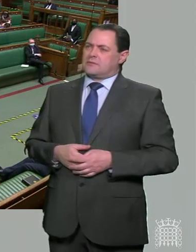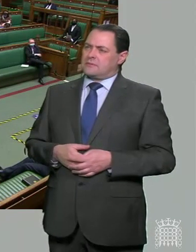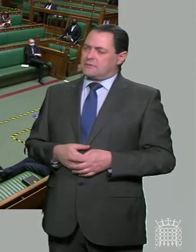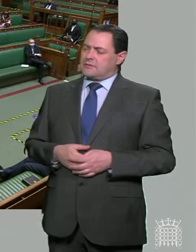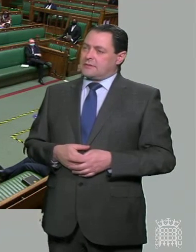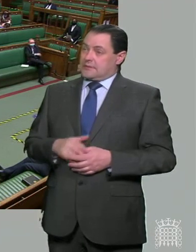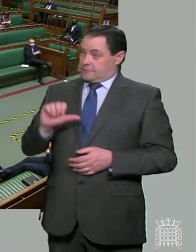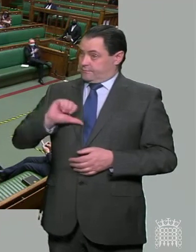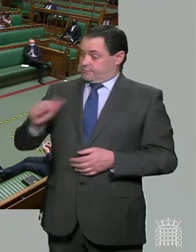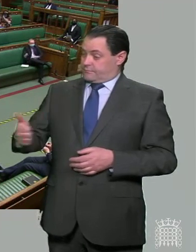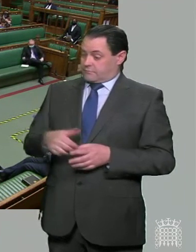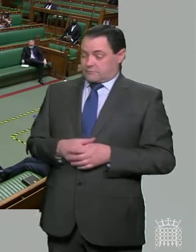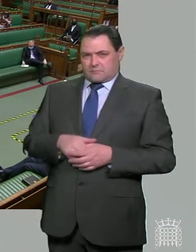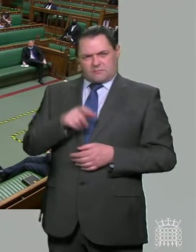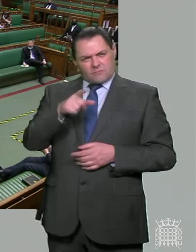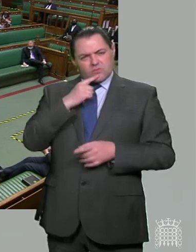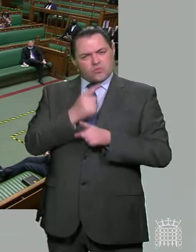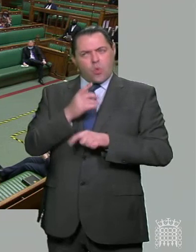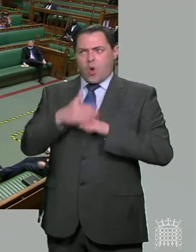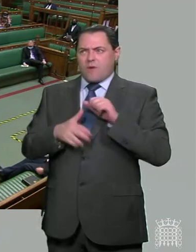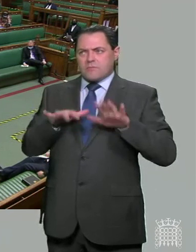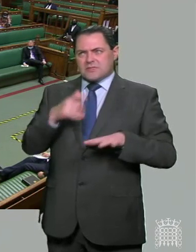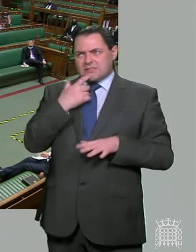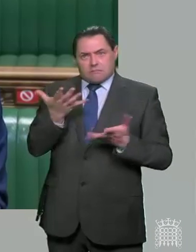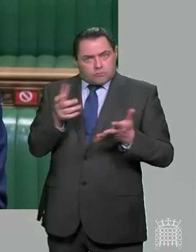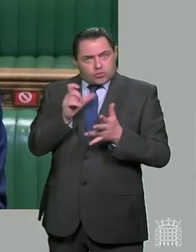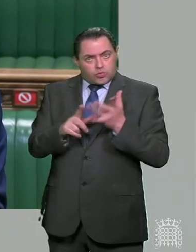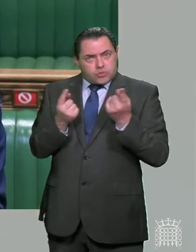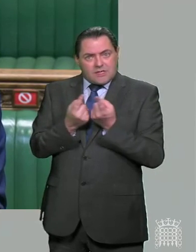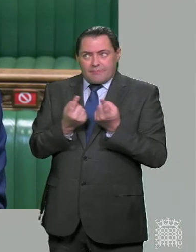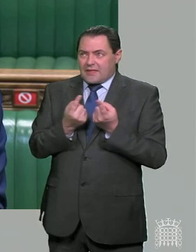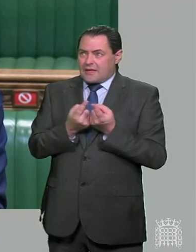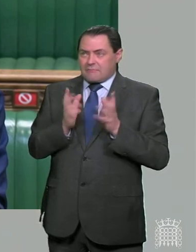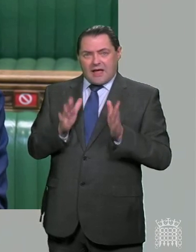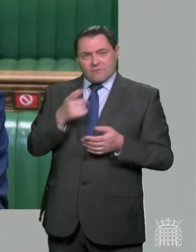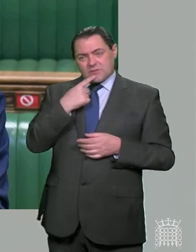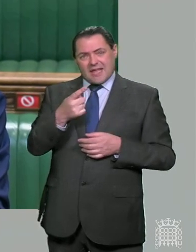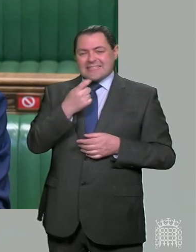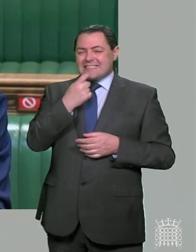The Prime Minister says, “We believe in British steel”. Well, do something.